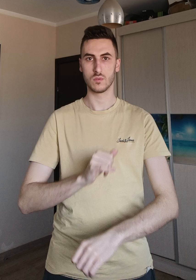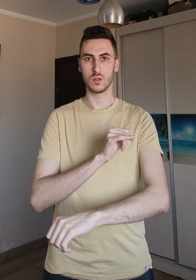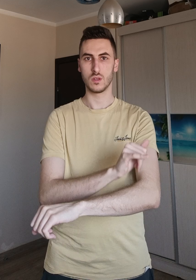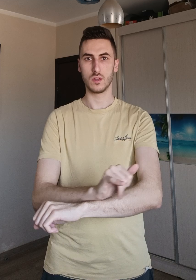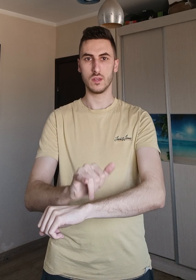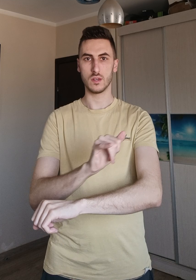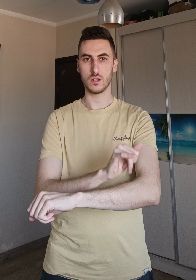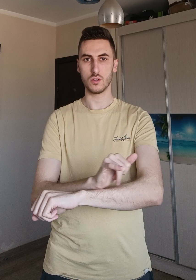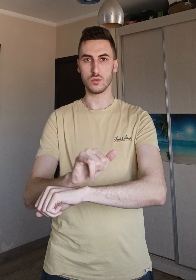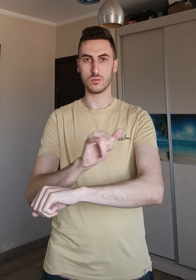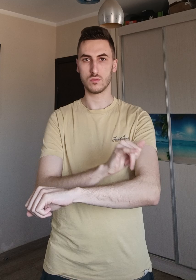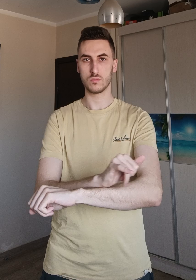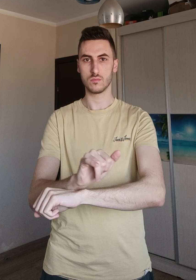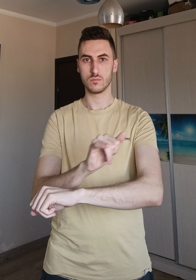ירקות